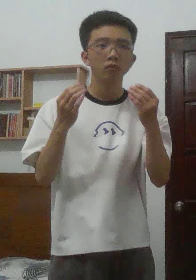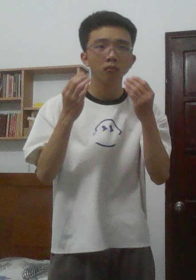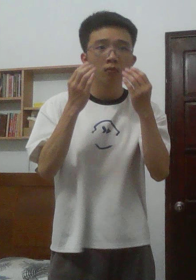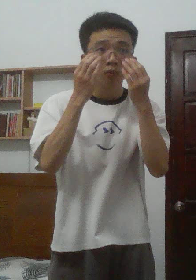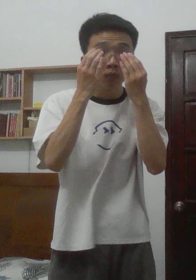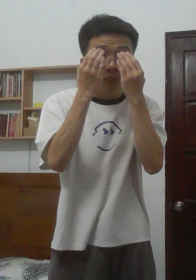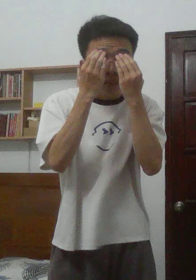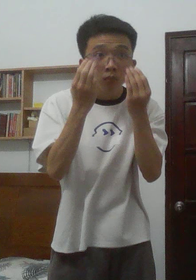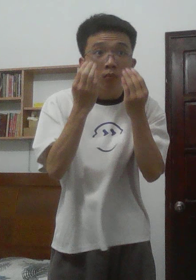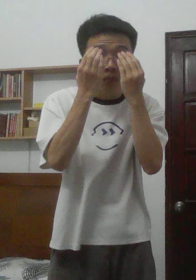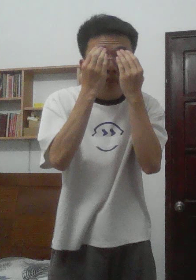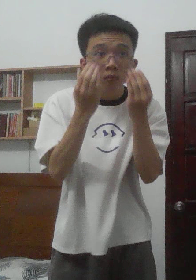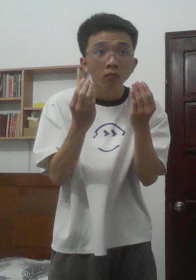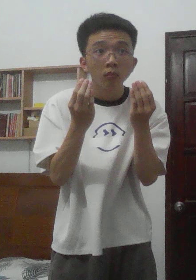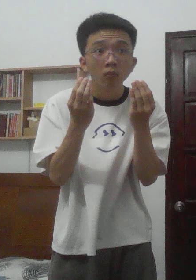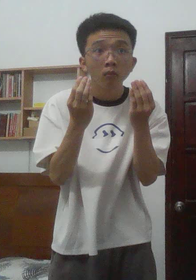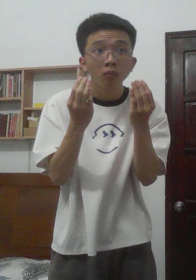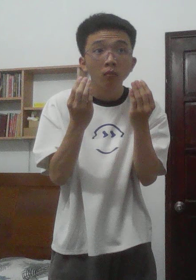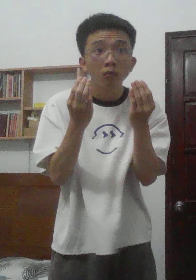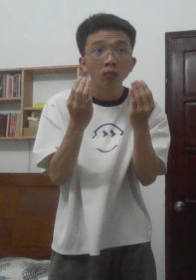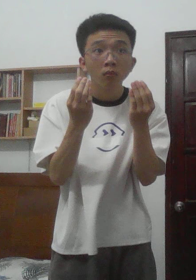ngac nhien